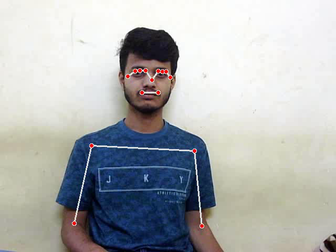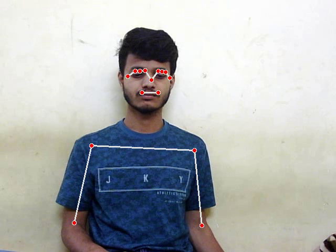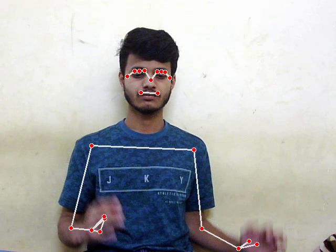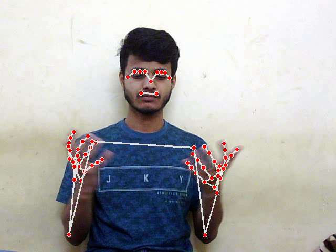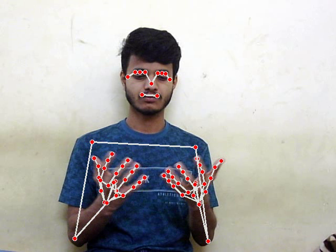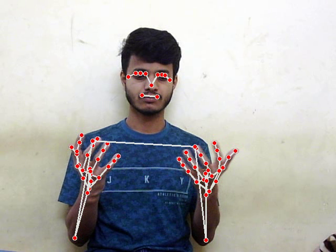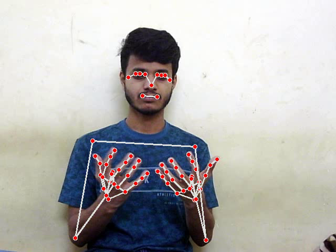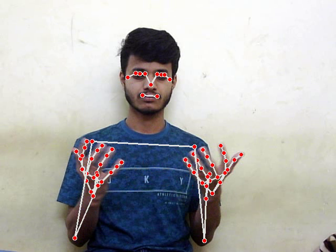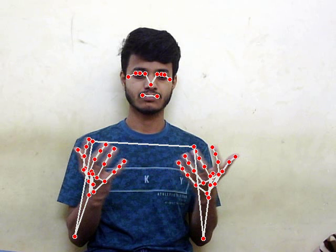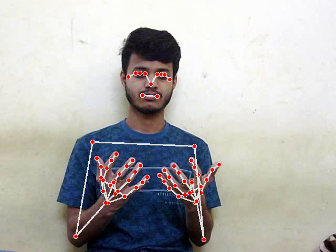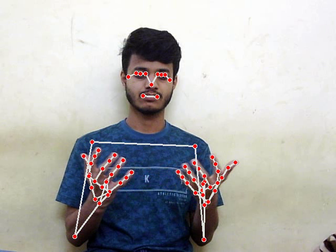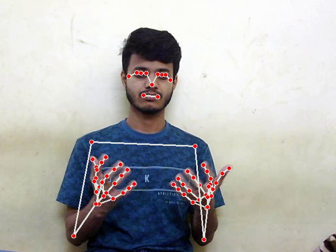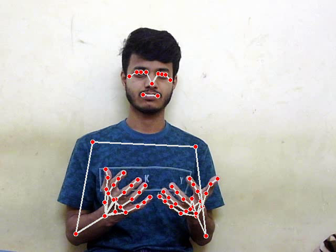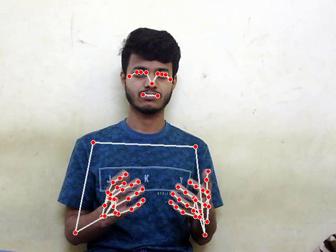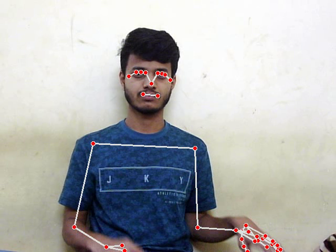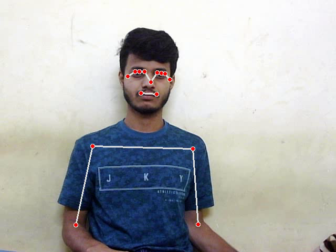what